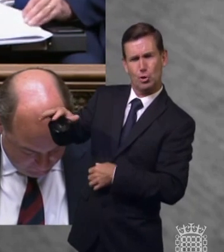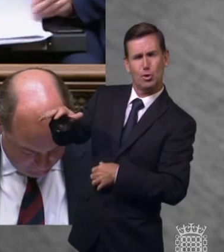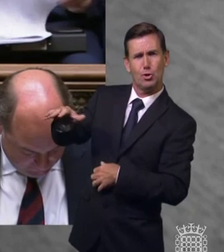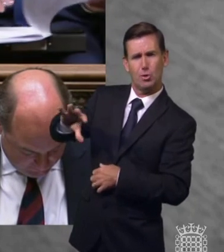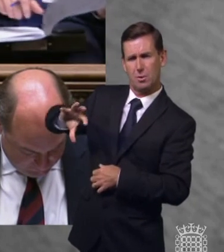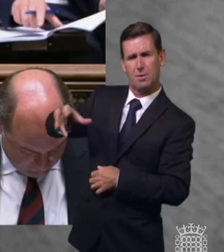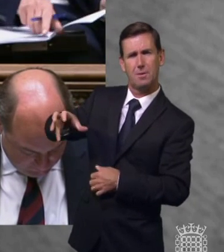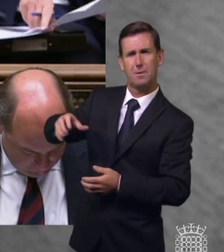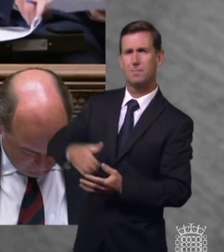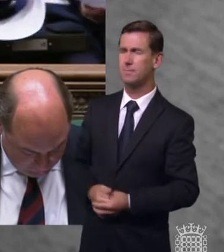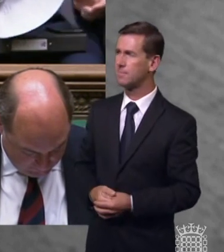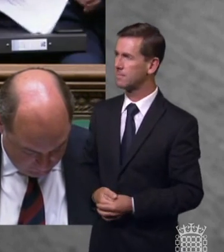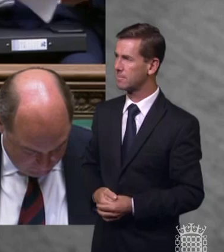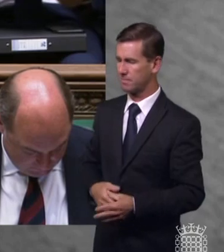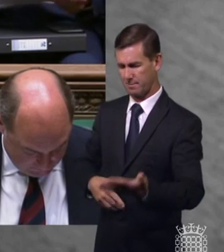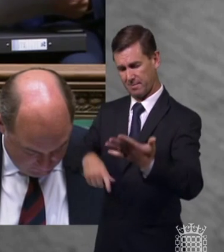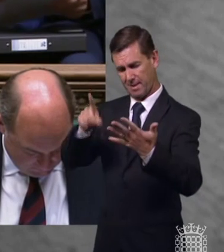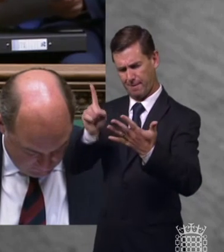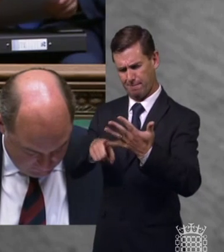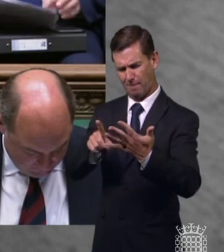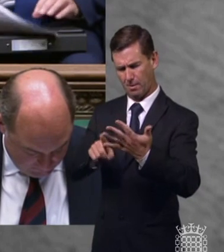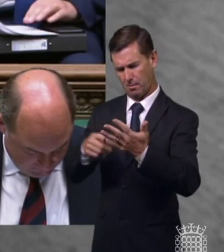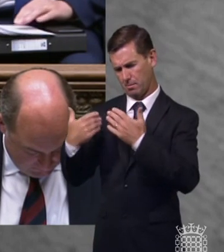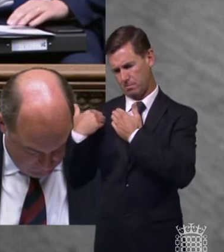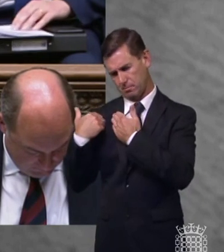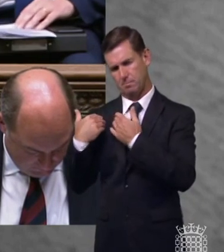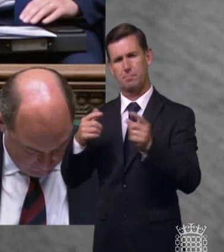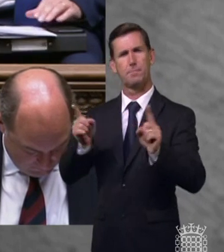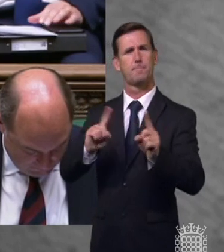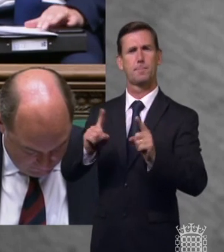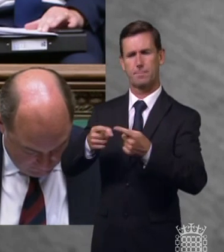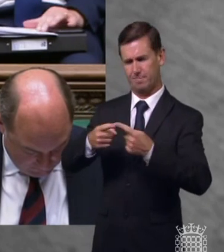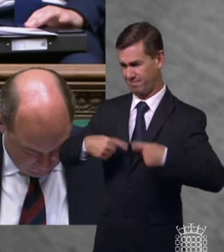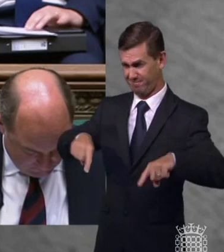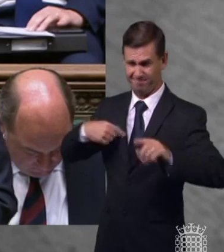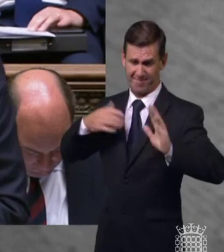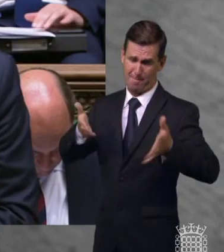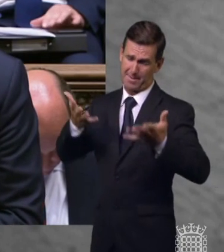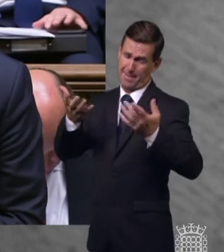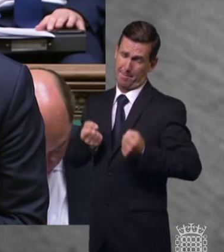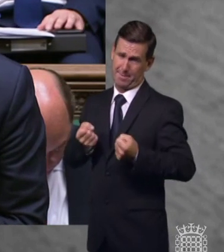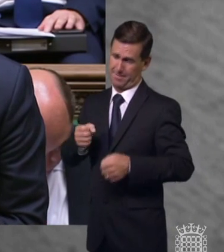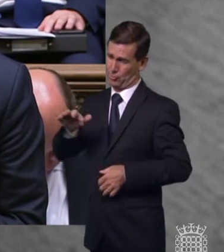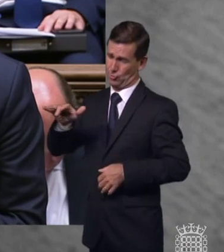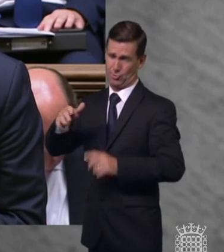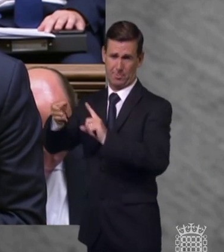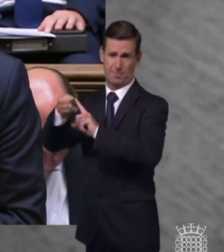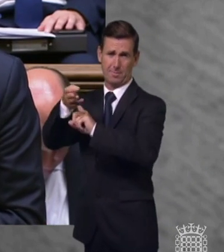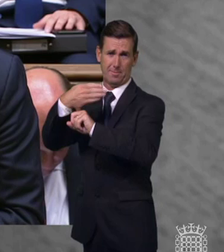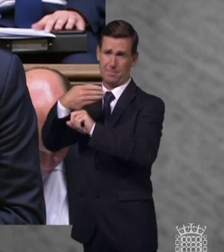Fifthly, we must also face the reality of a change of regime in Afghanistan.